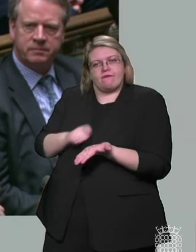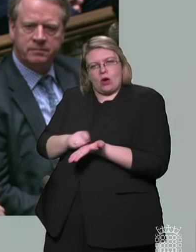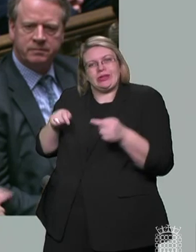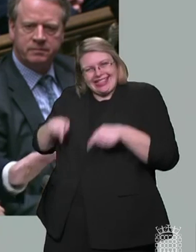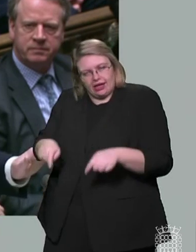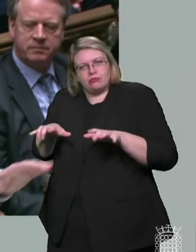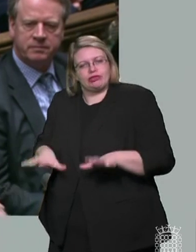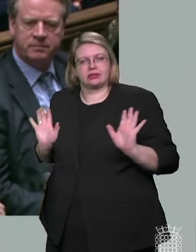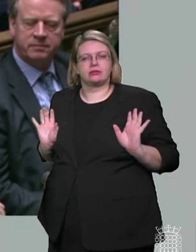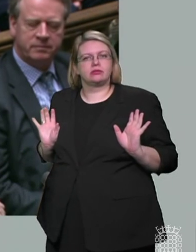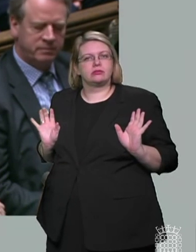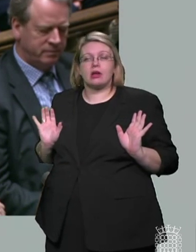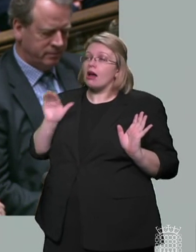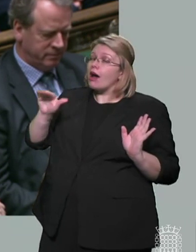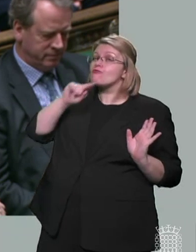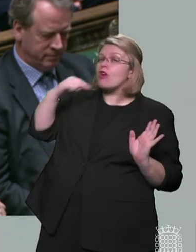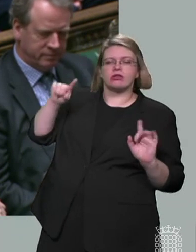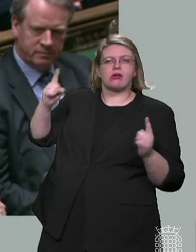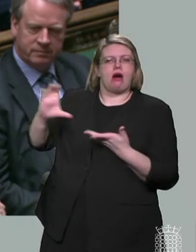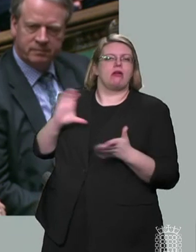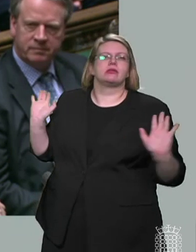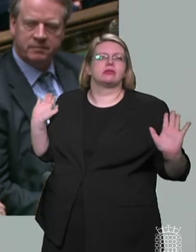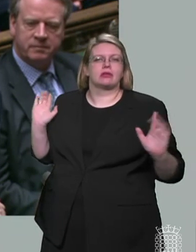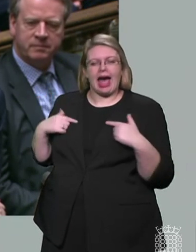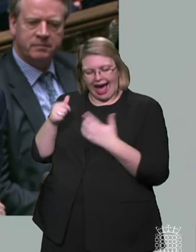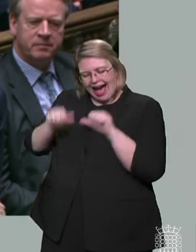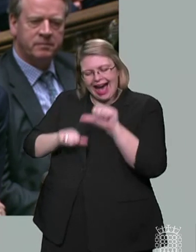That is how we do it.